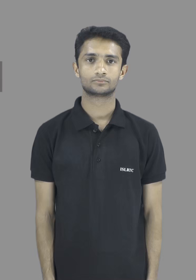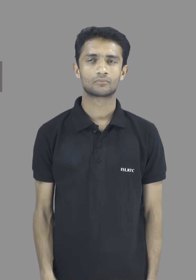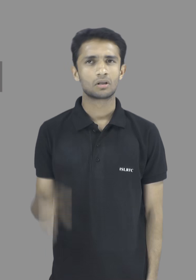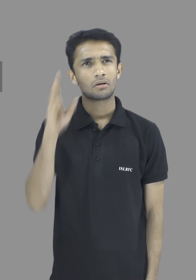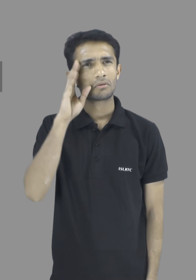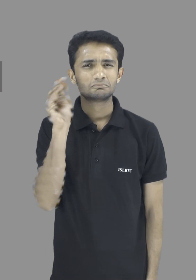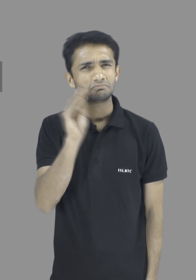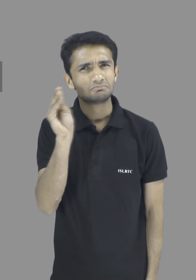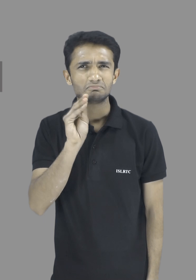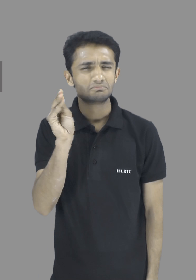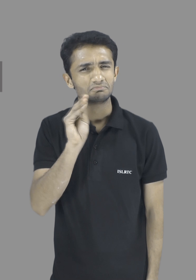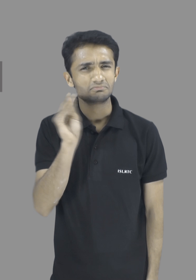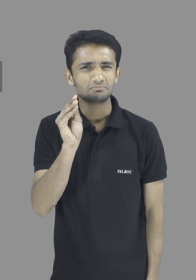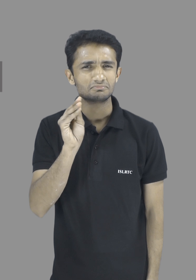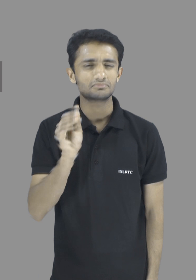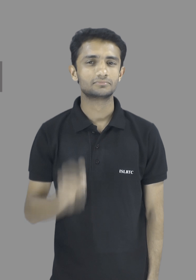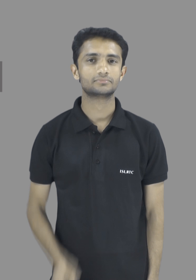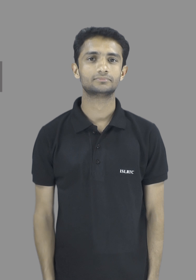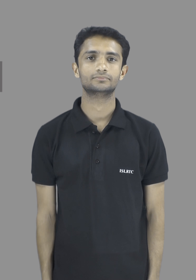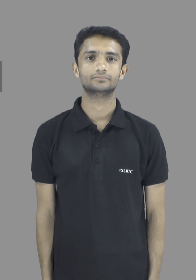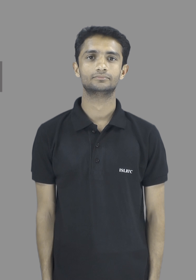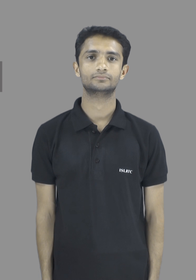Approximate